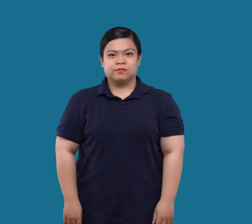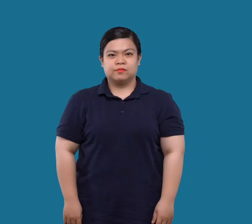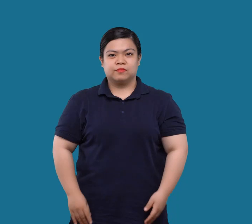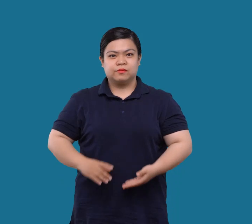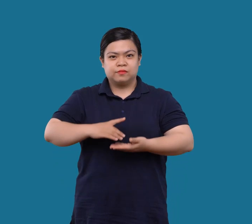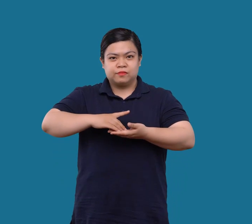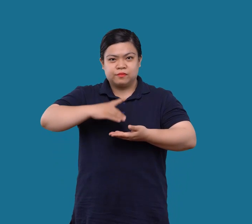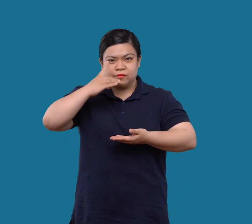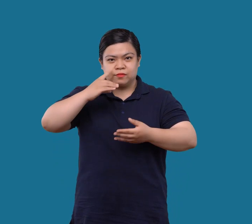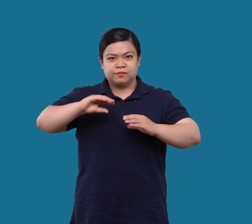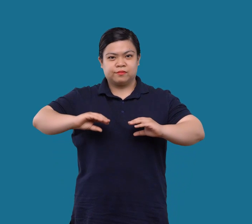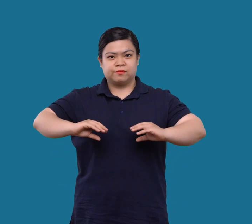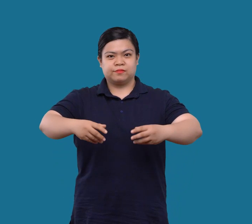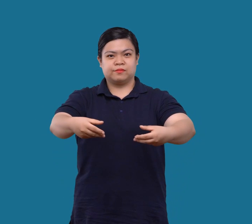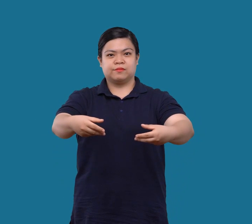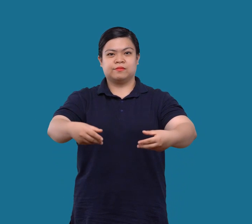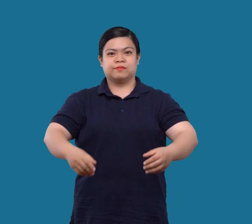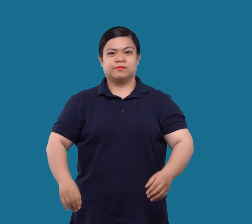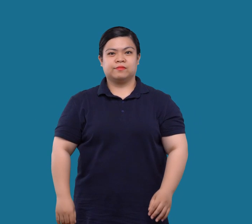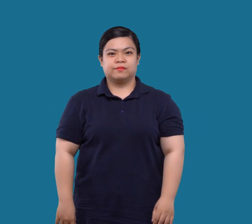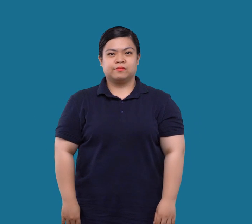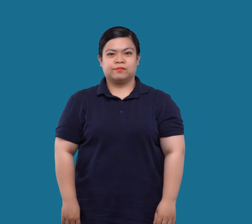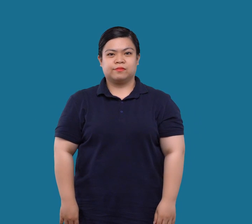phở cuốn